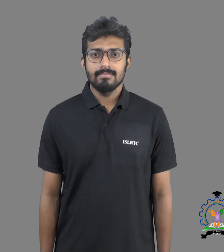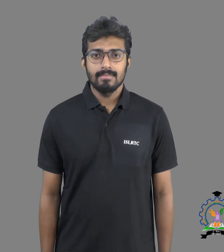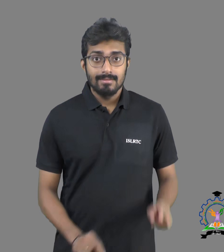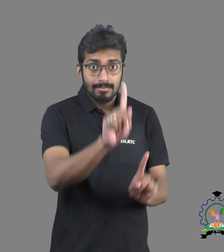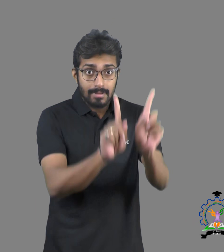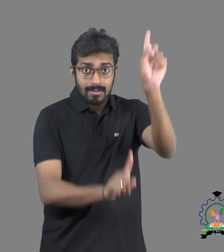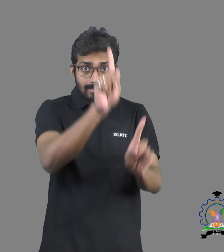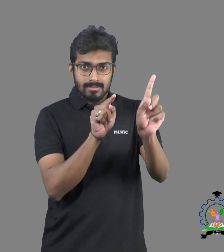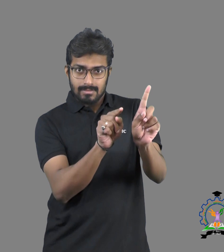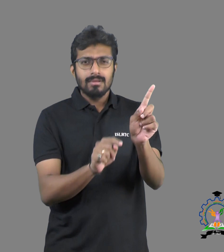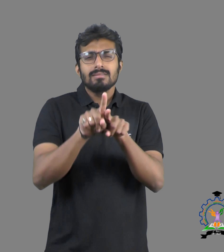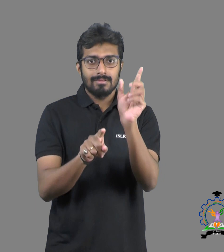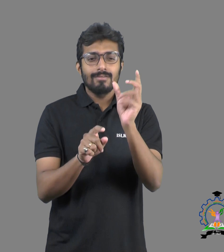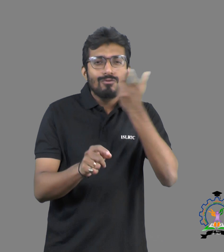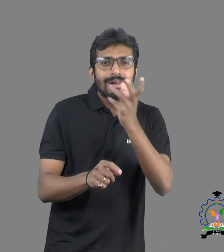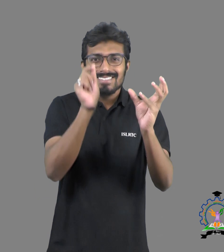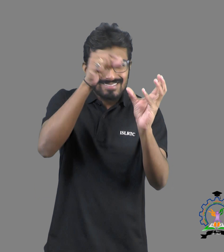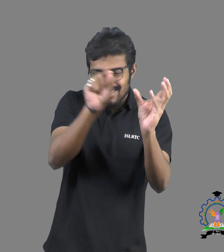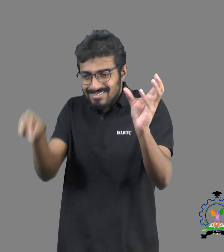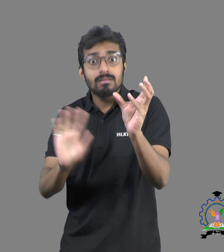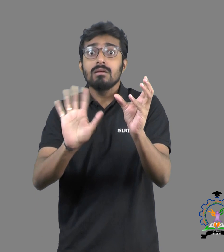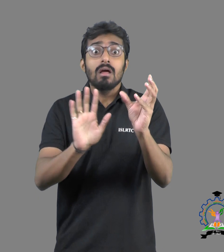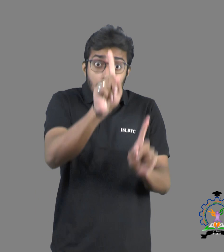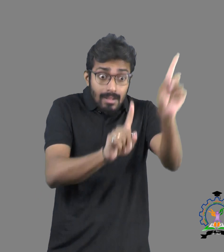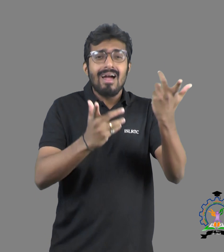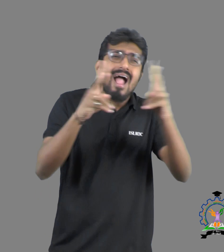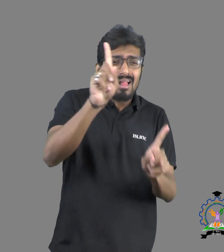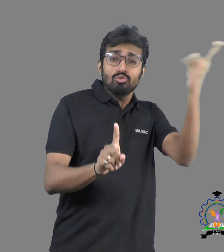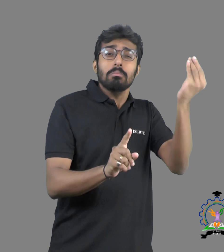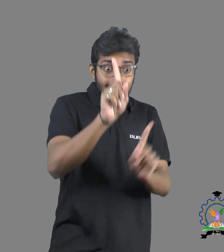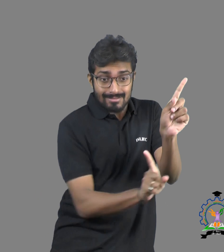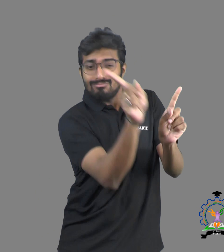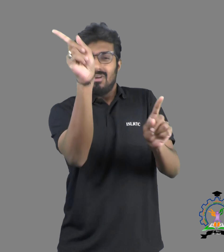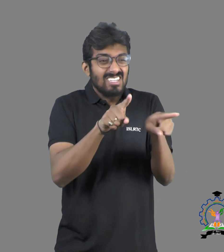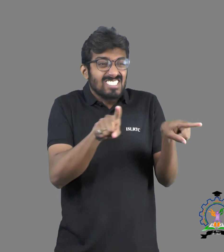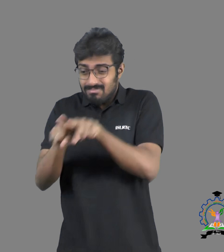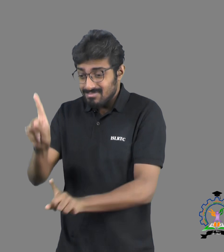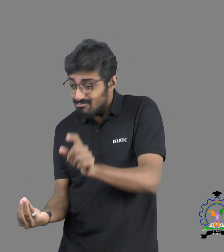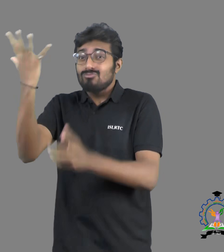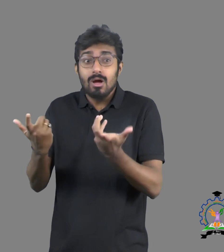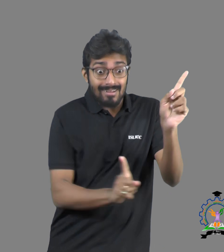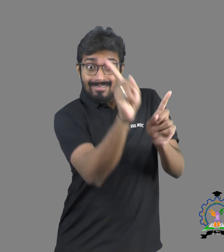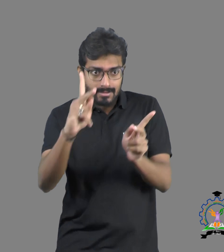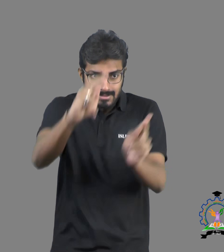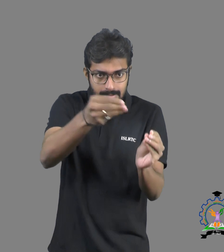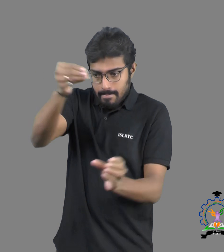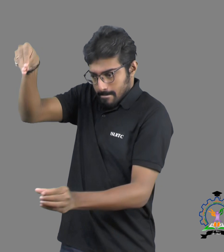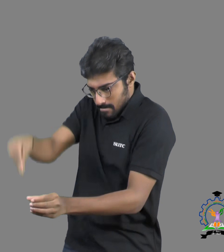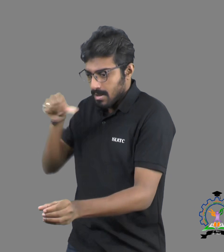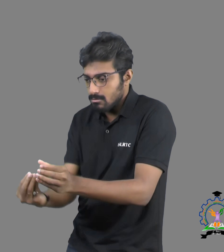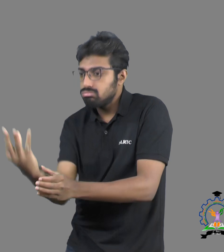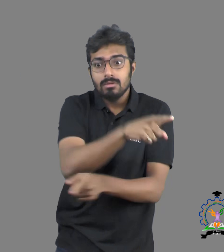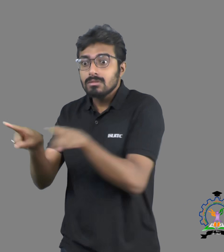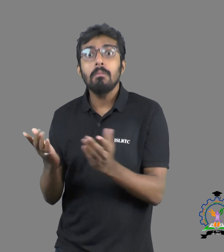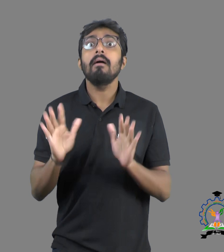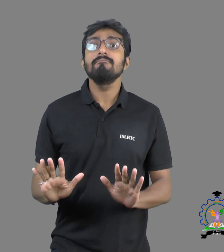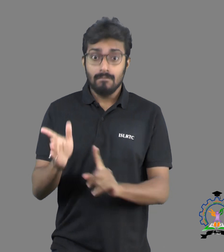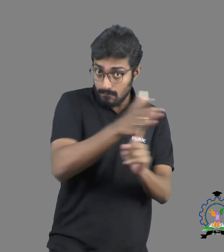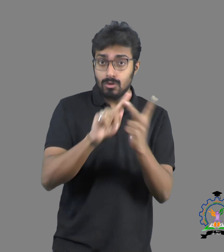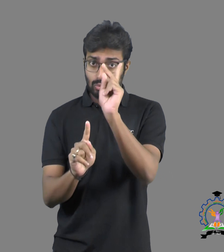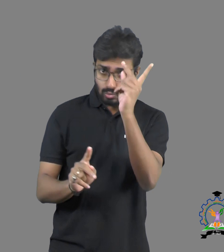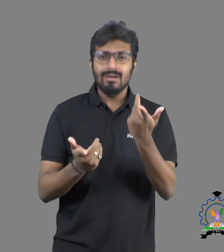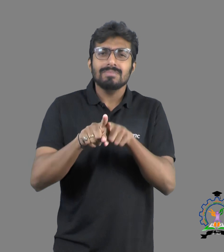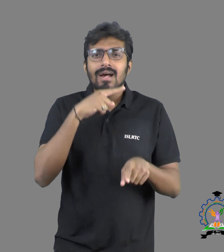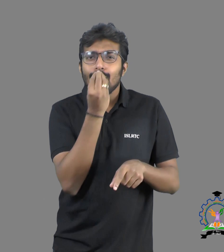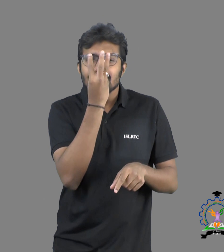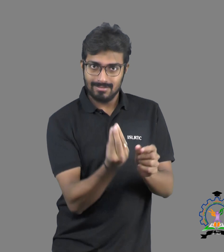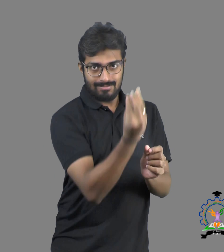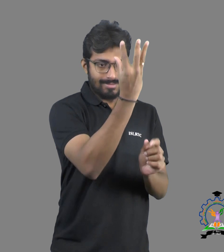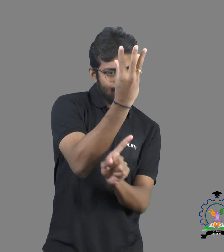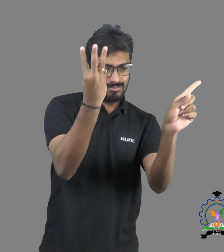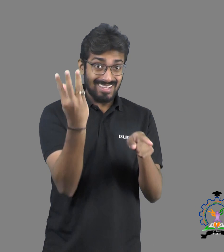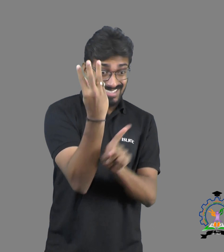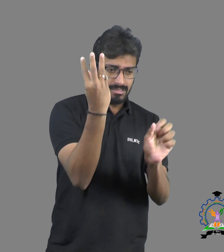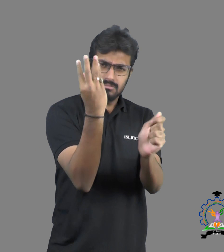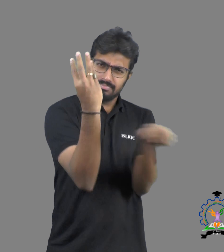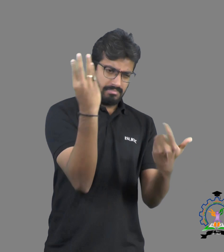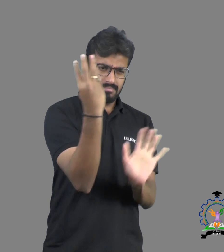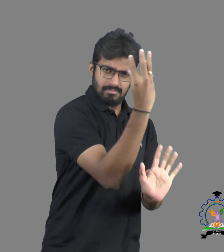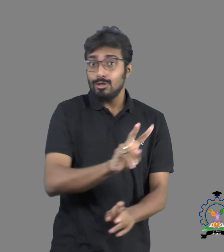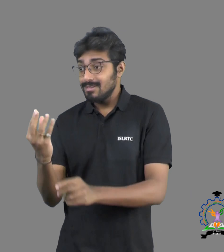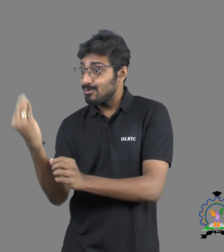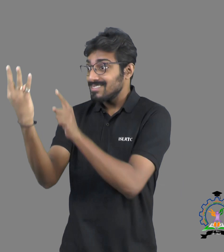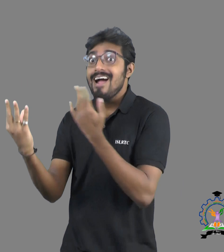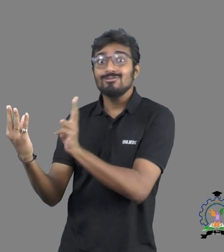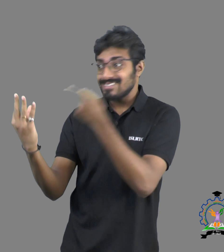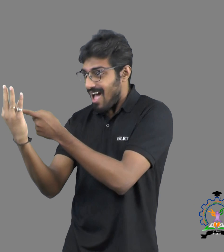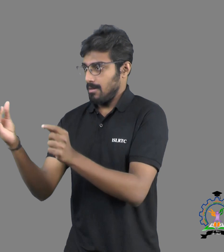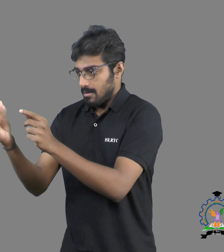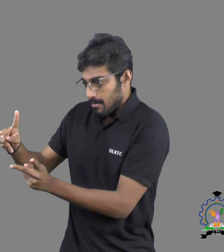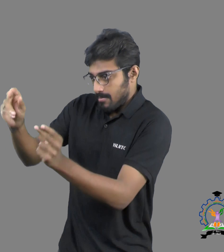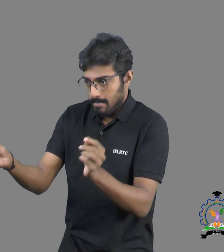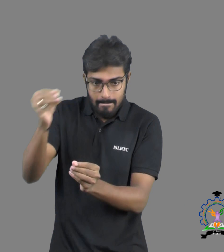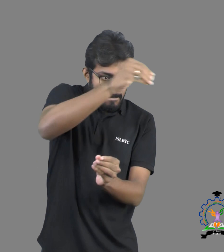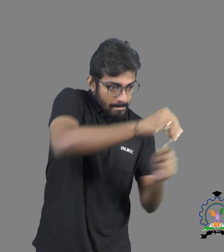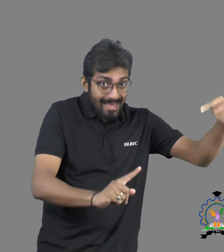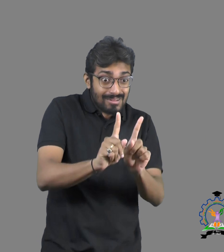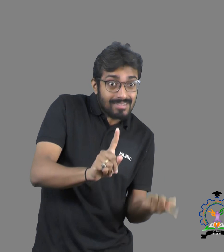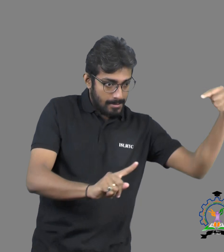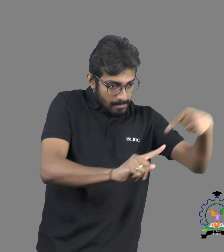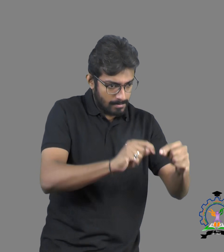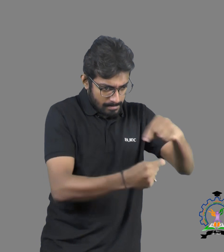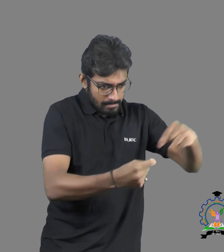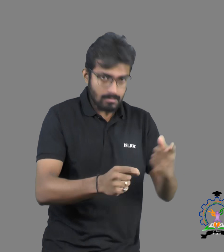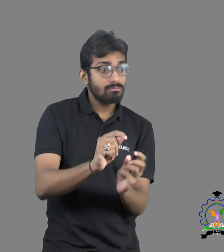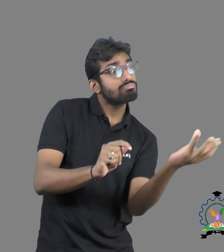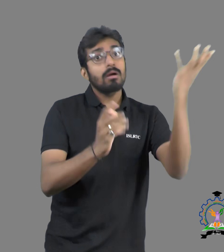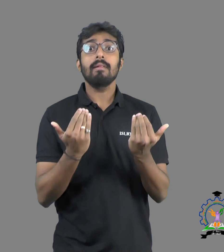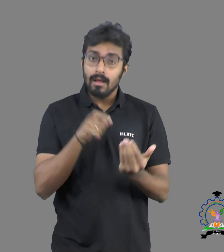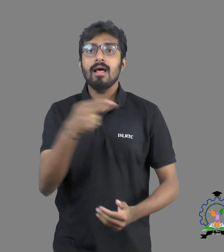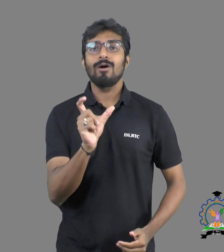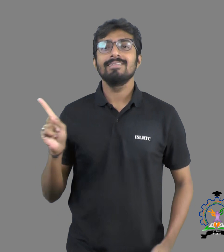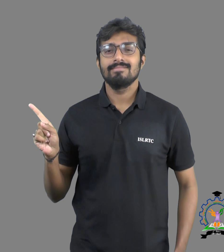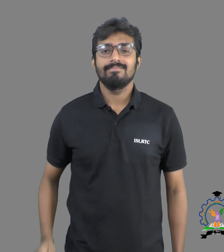Plant Breeding